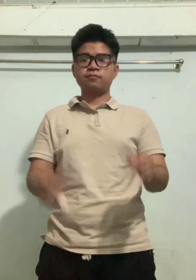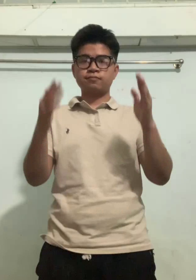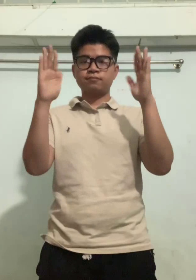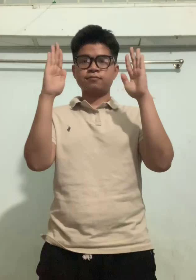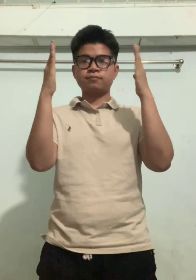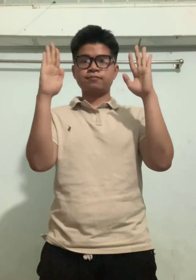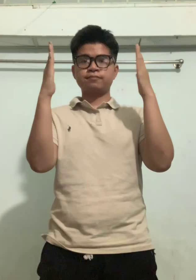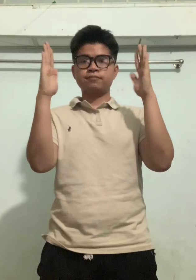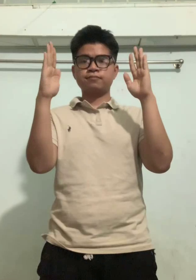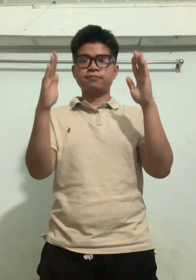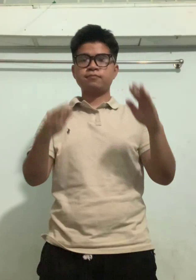vo tay